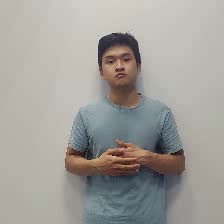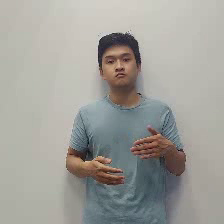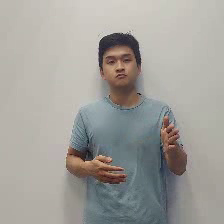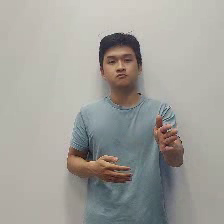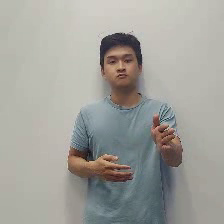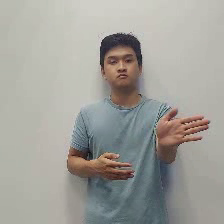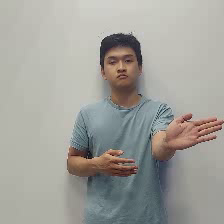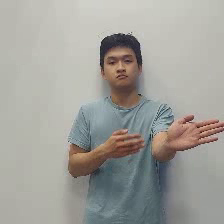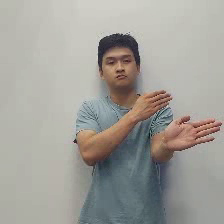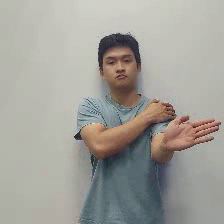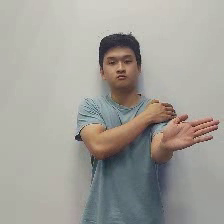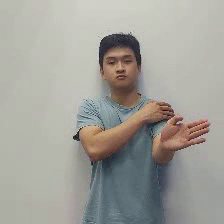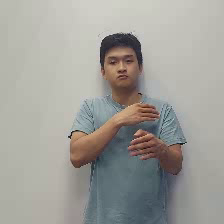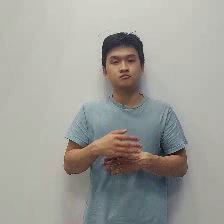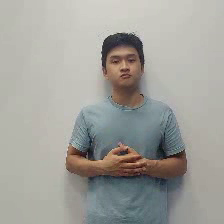Rẽ trái